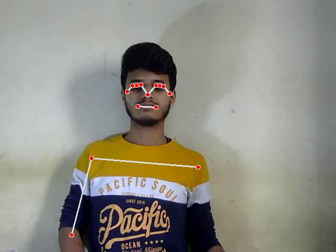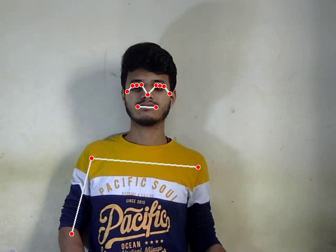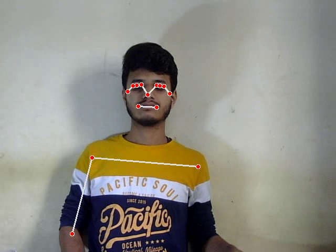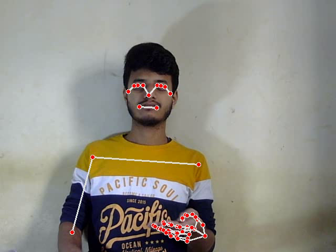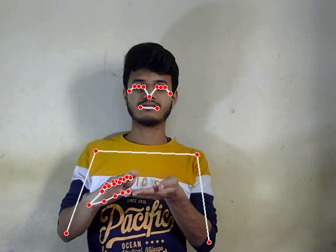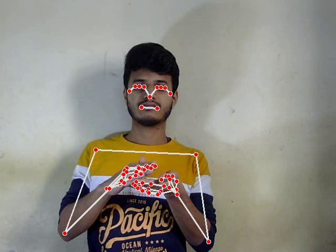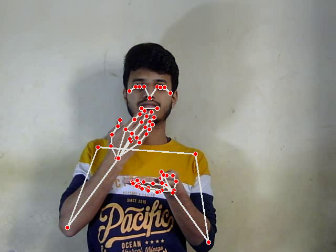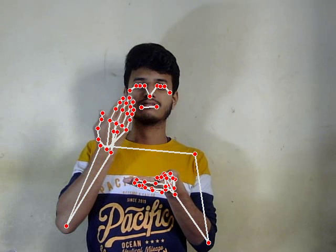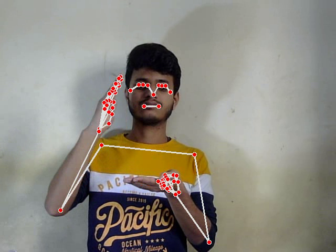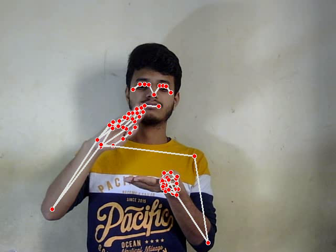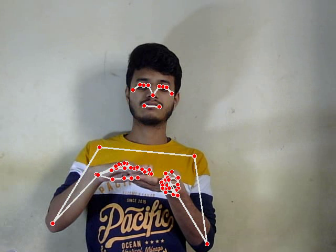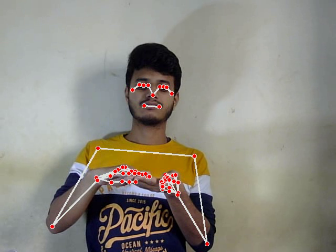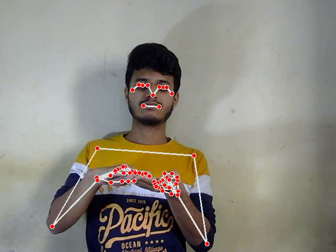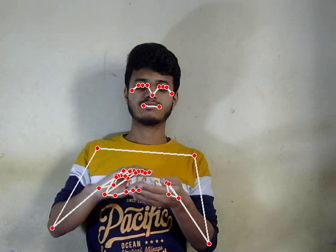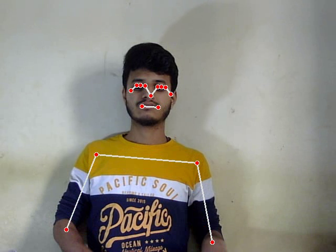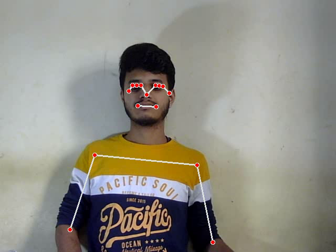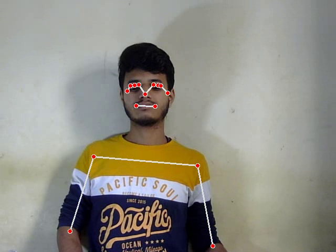bad